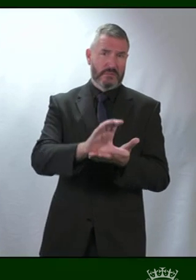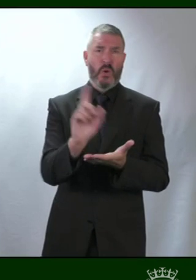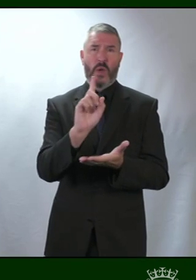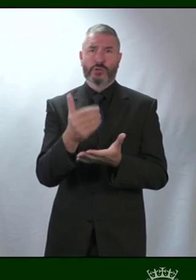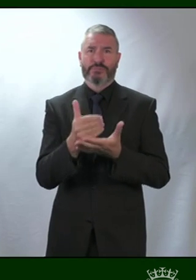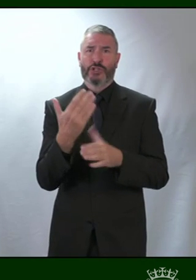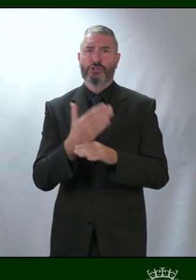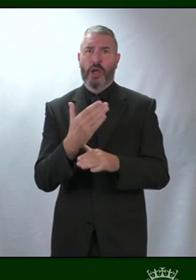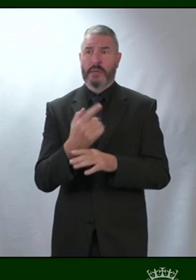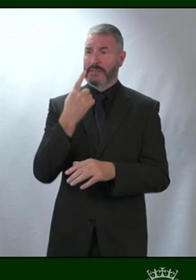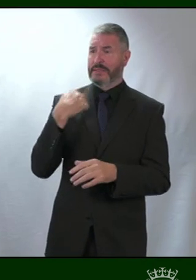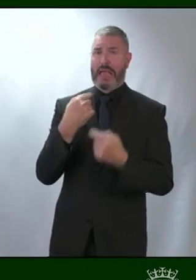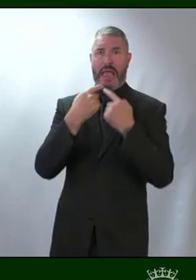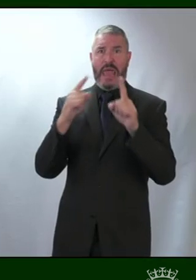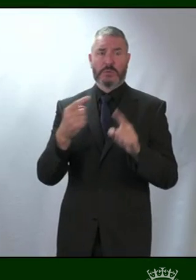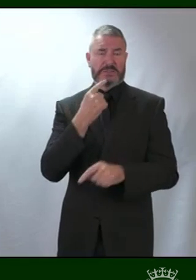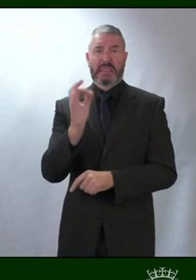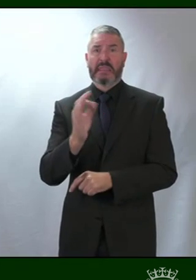Why was that not announced yesterday?